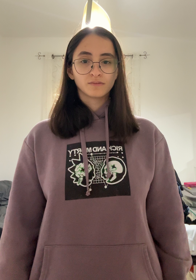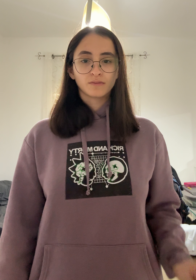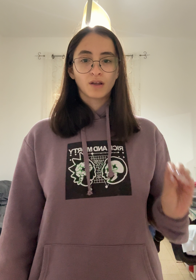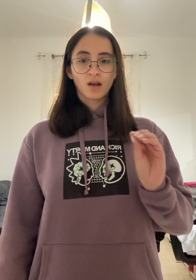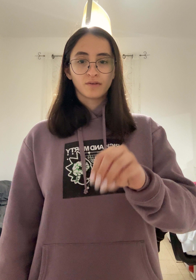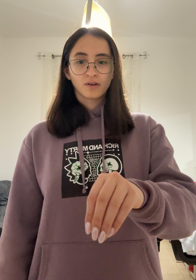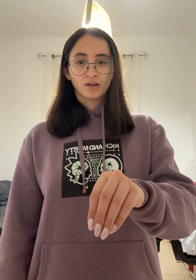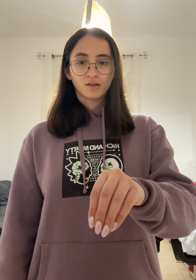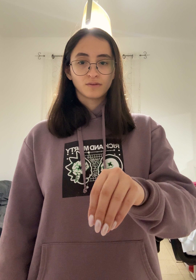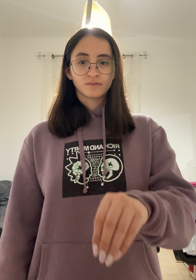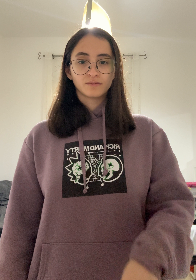להפקיד